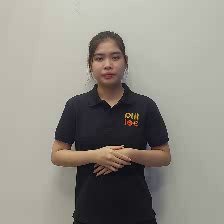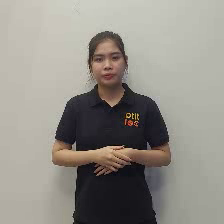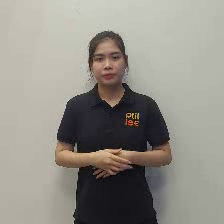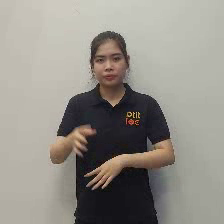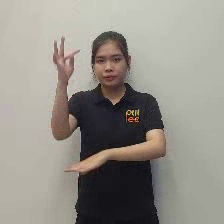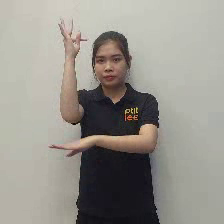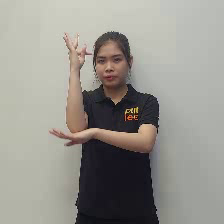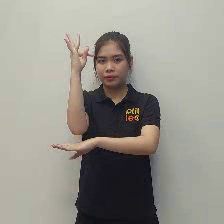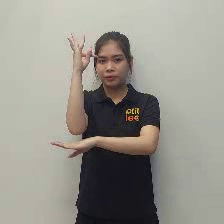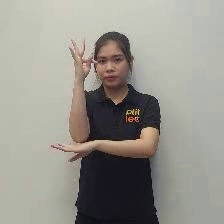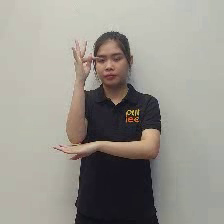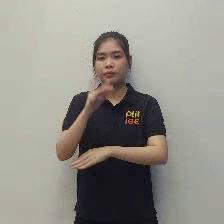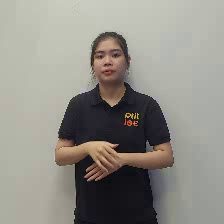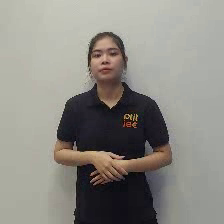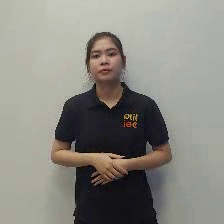Trưa